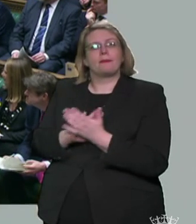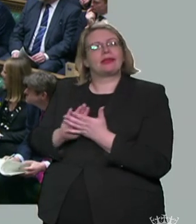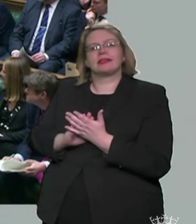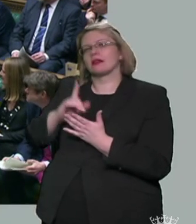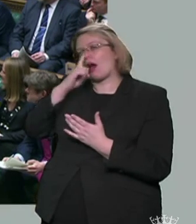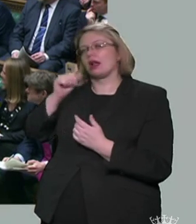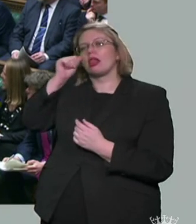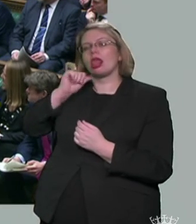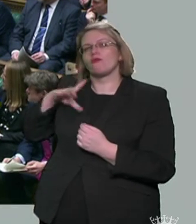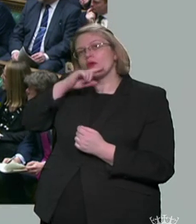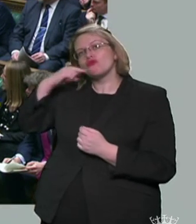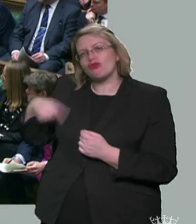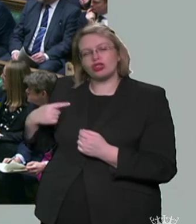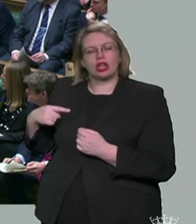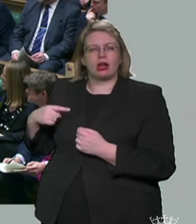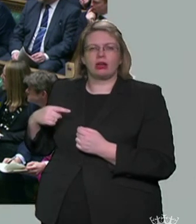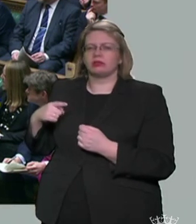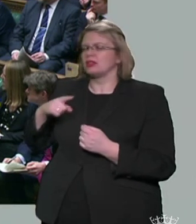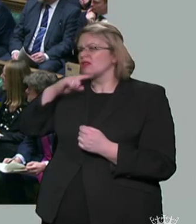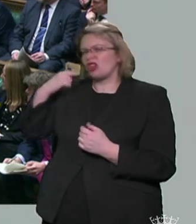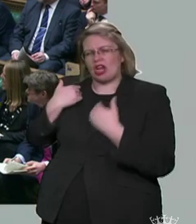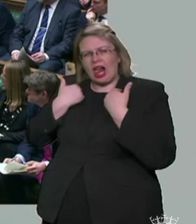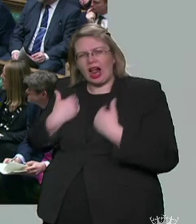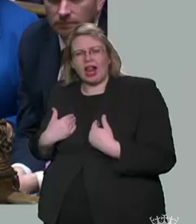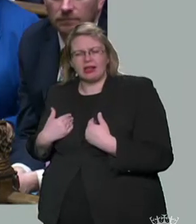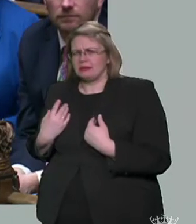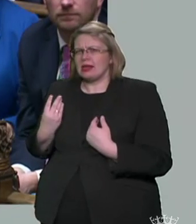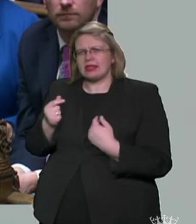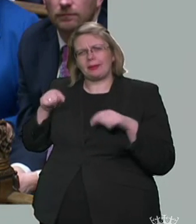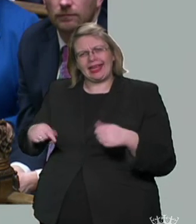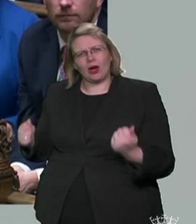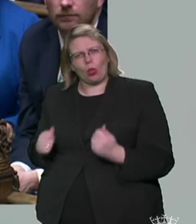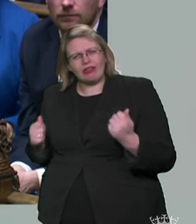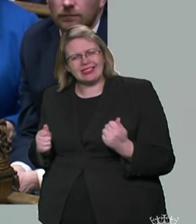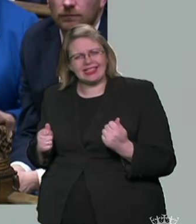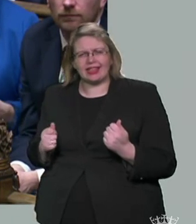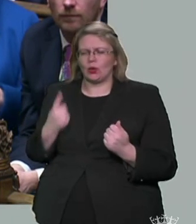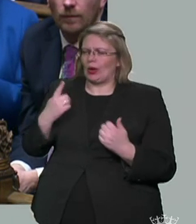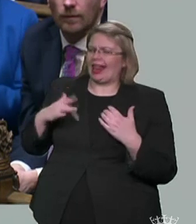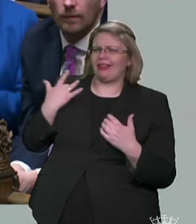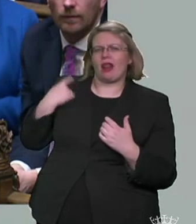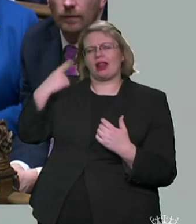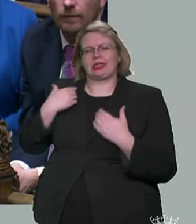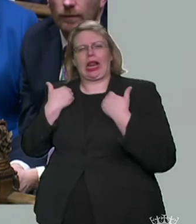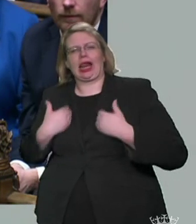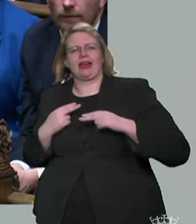However, some could already be here, living in luxury London penthouse flats that they bought with dirty cash.